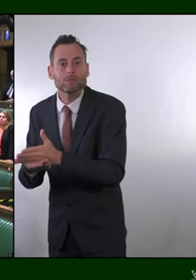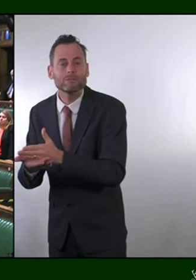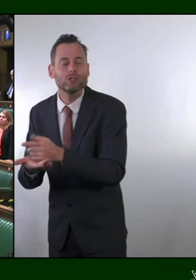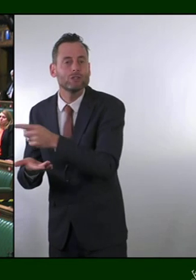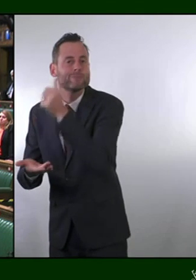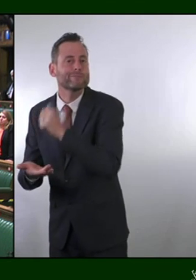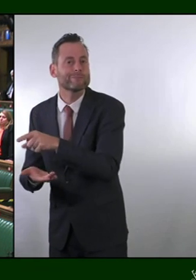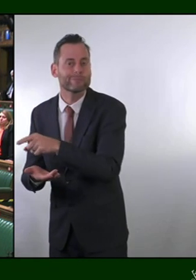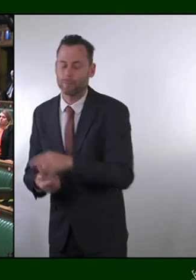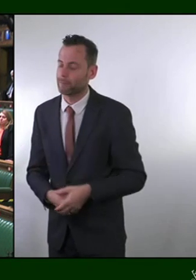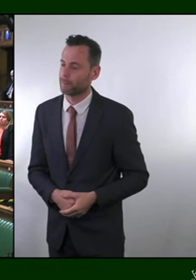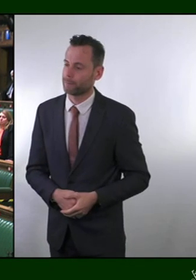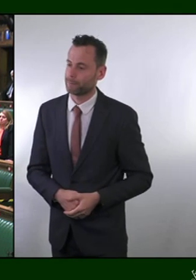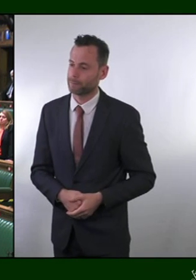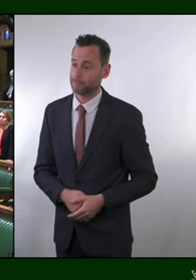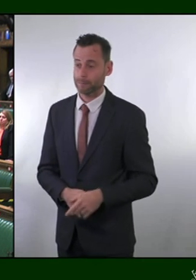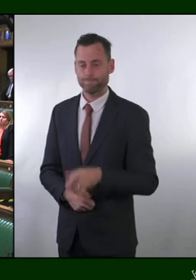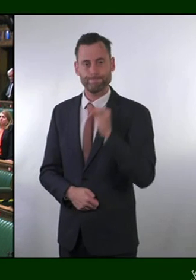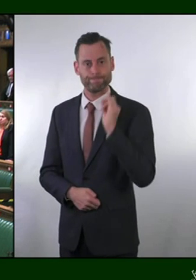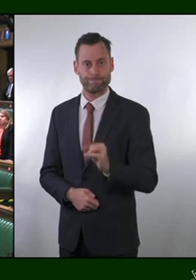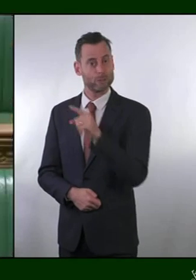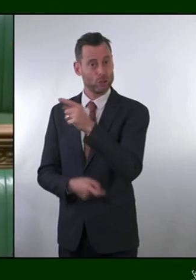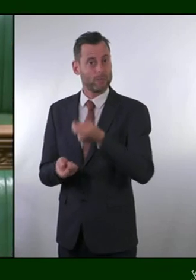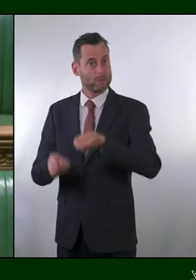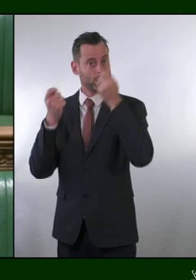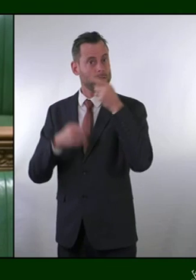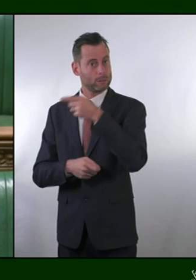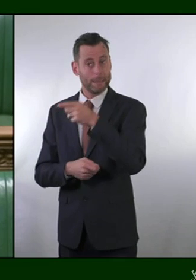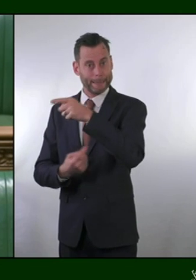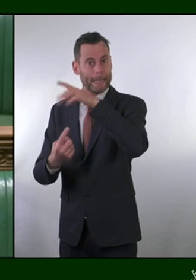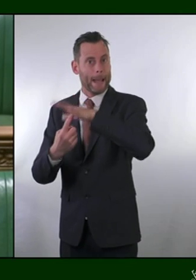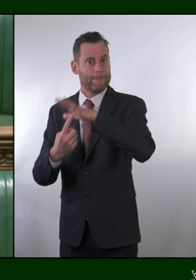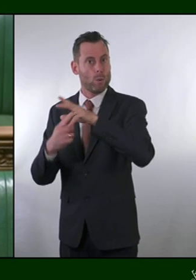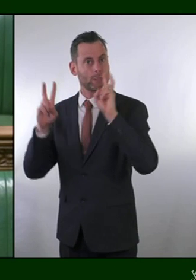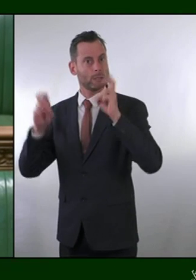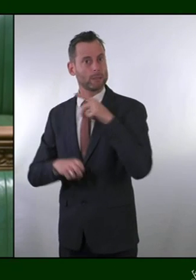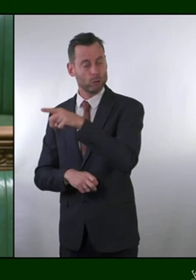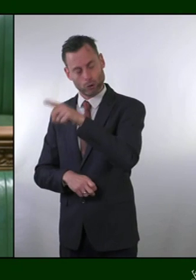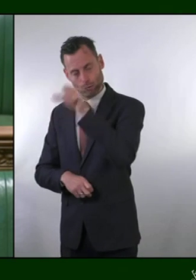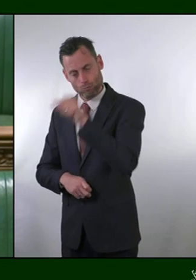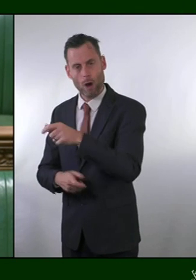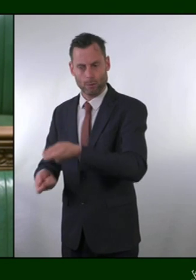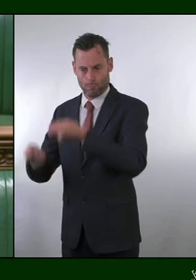I am afraid to say that what the hon. Lady raises is incredibly important, and she is right to raise it.